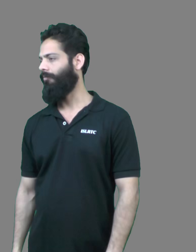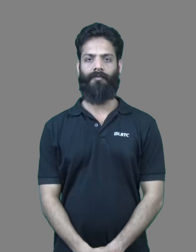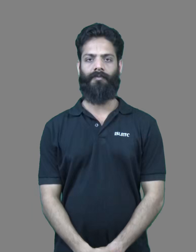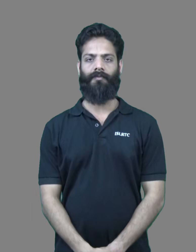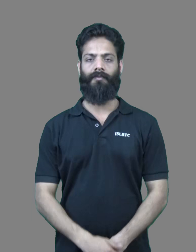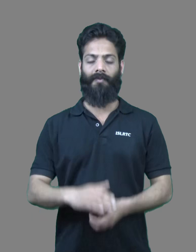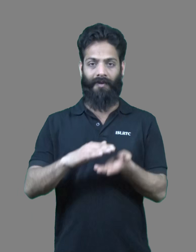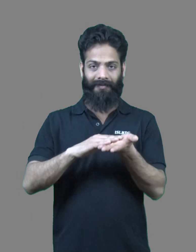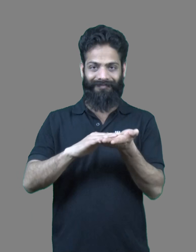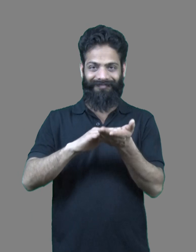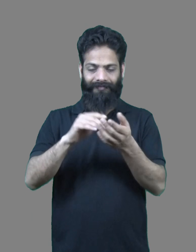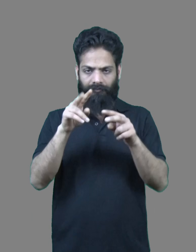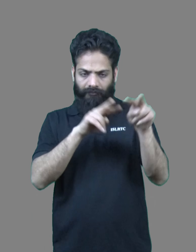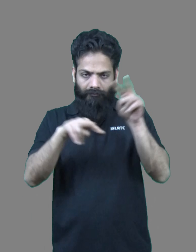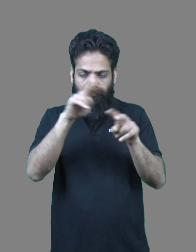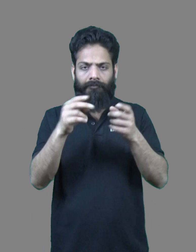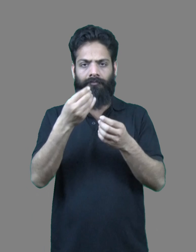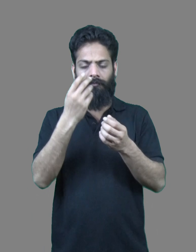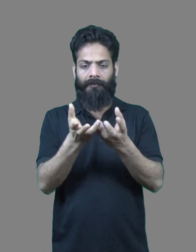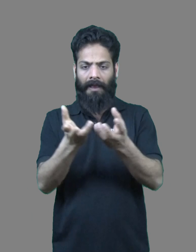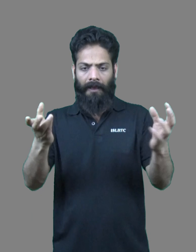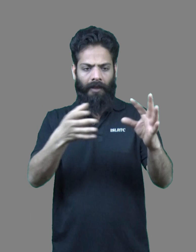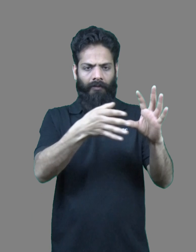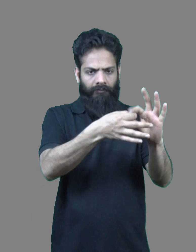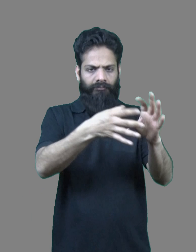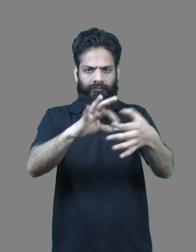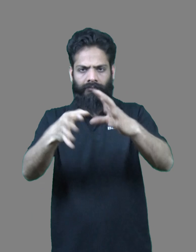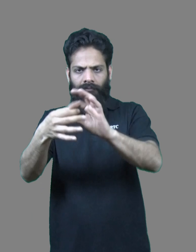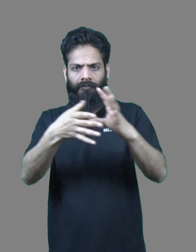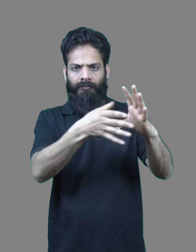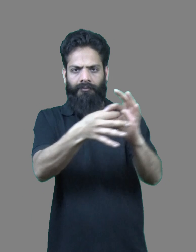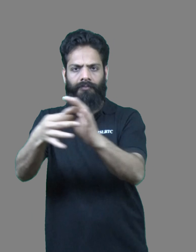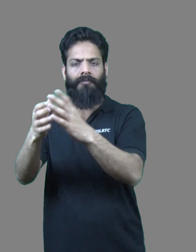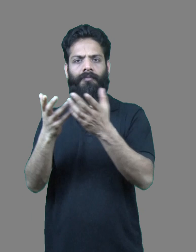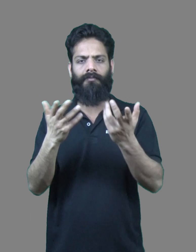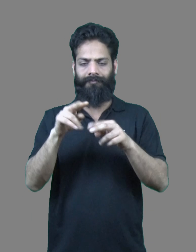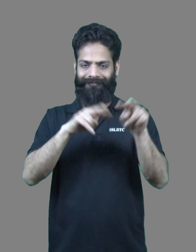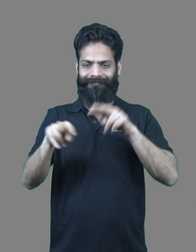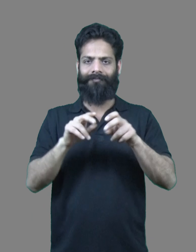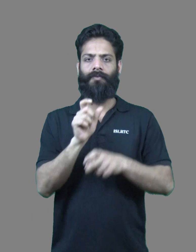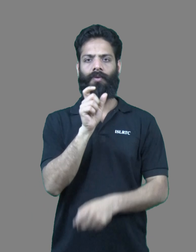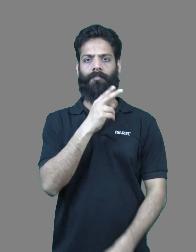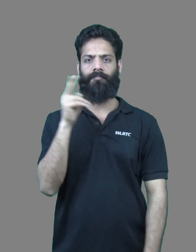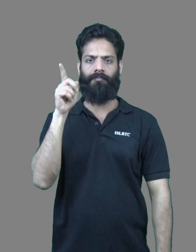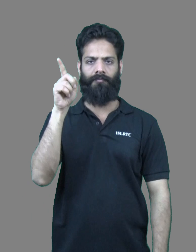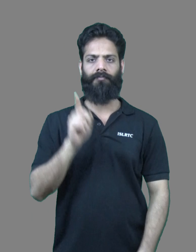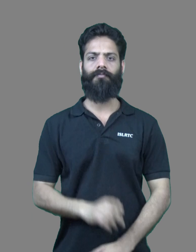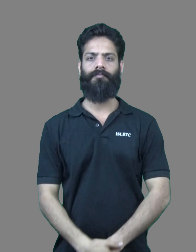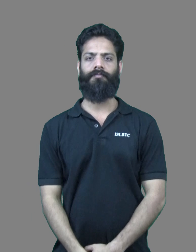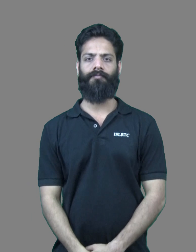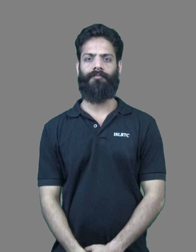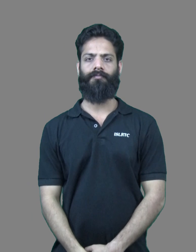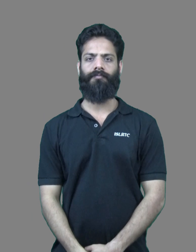Chain Surveying